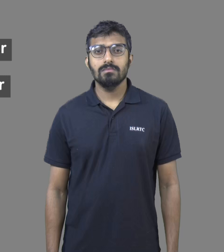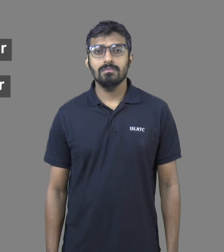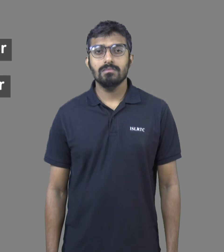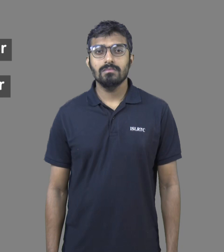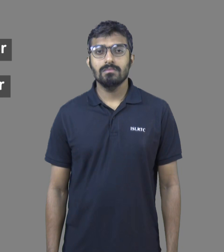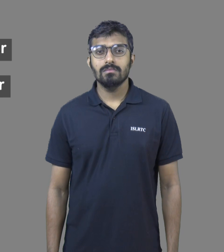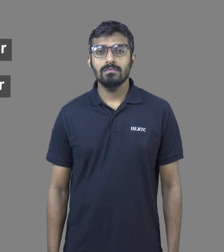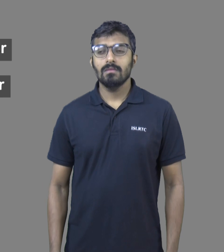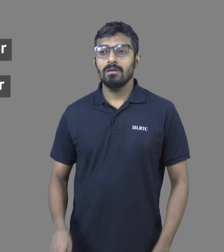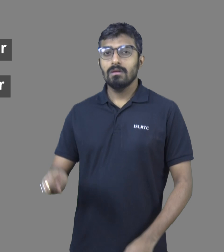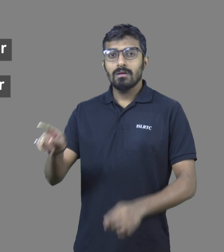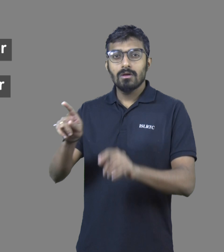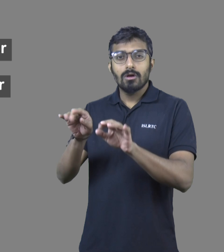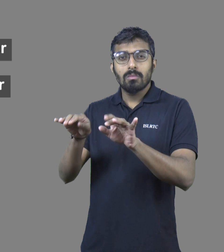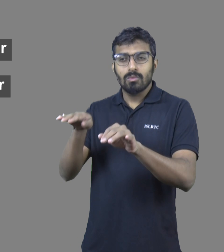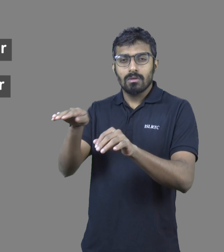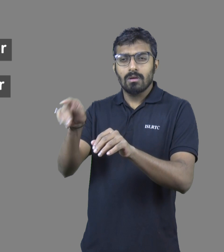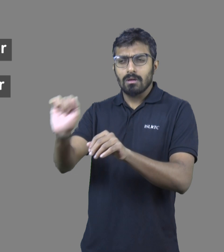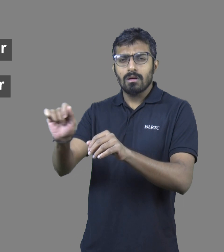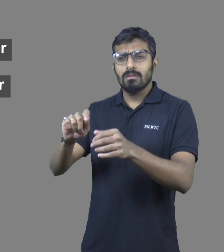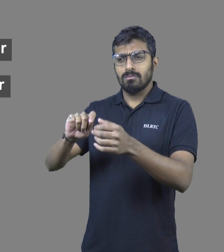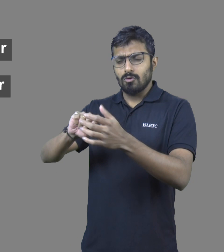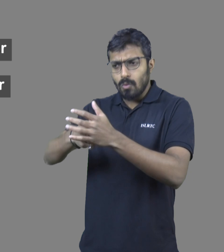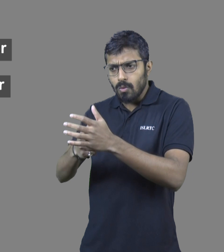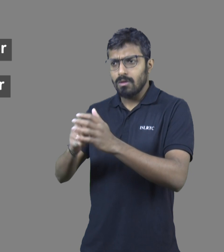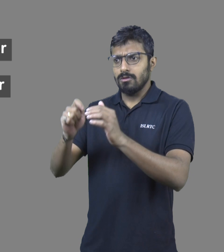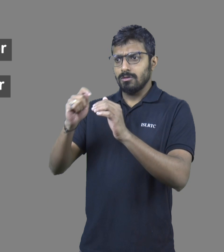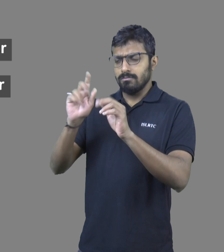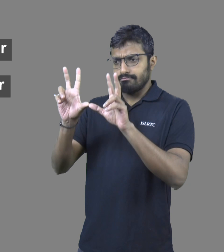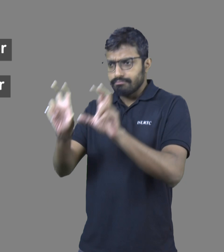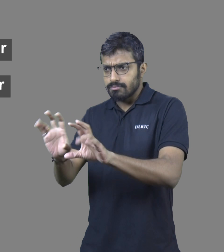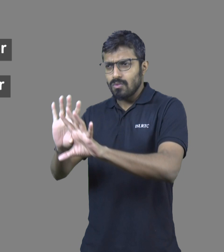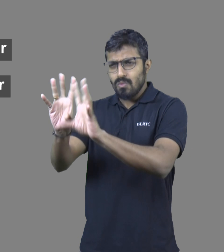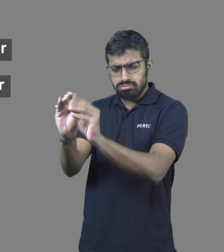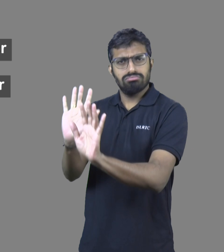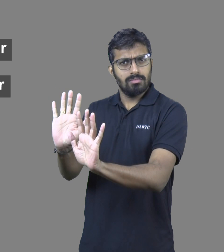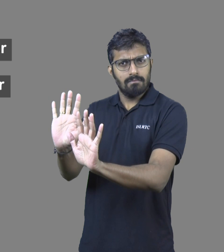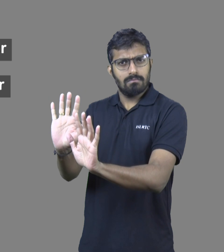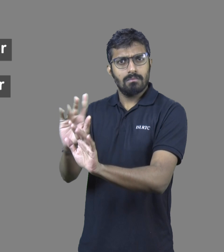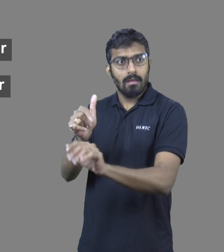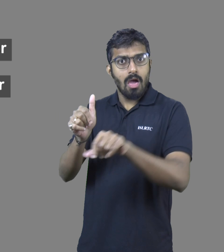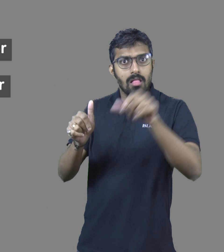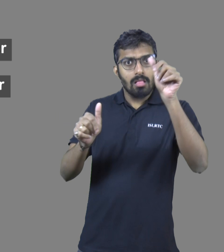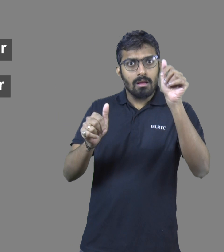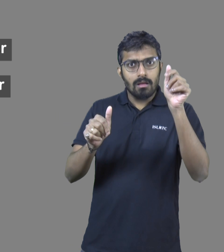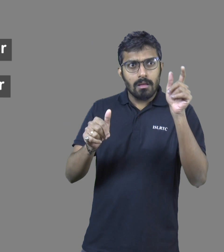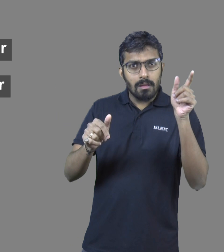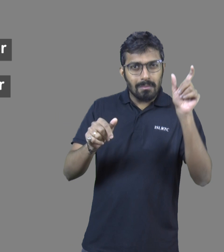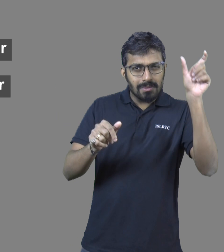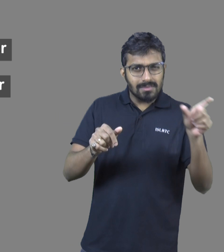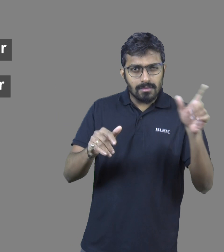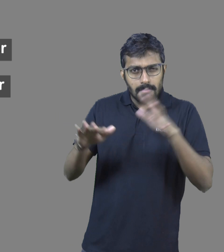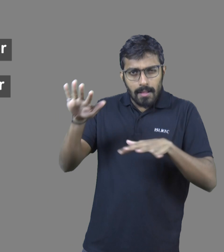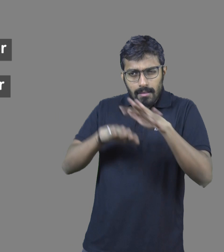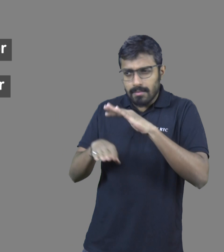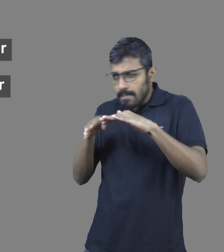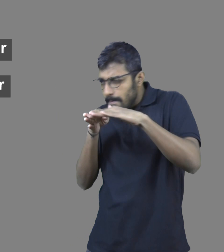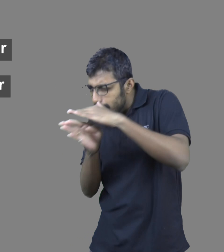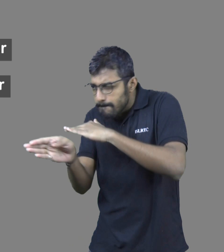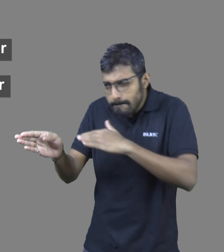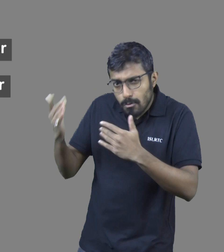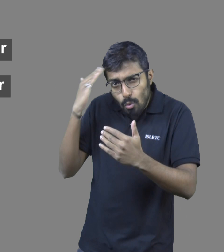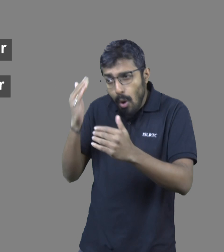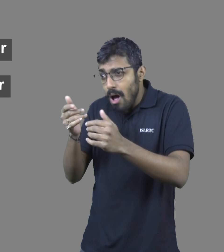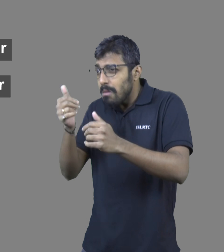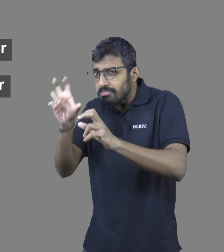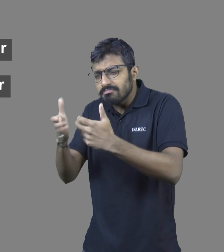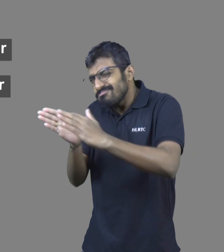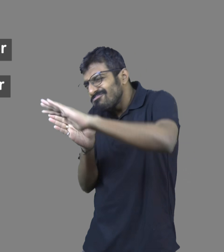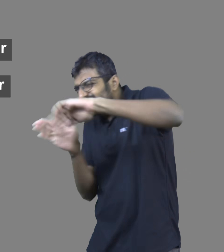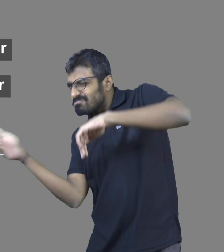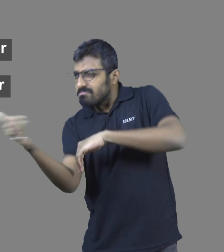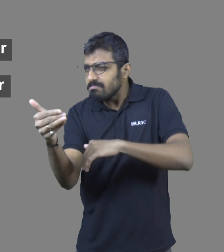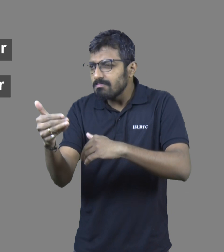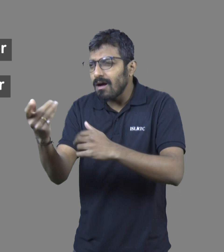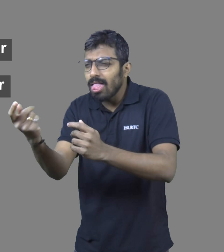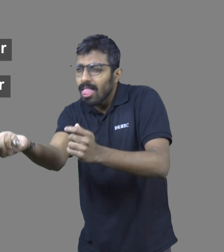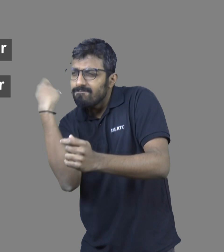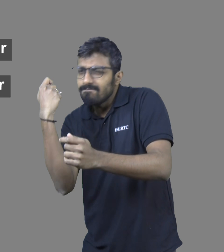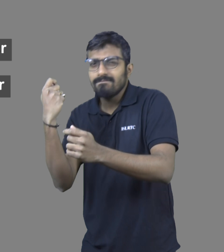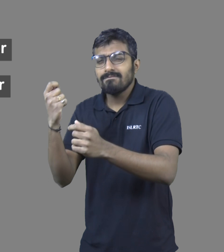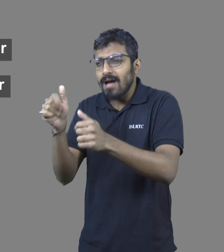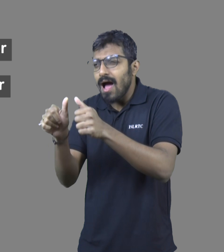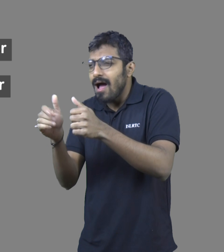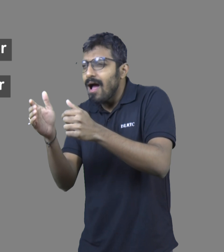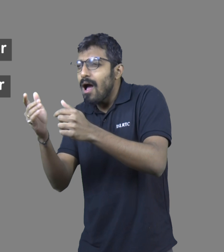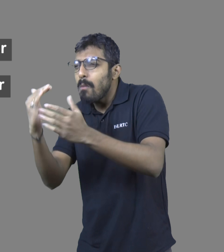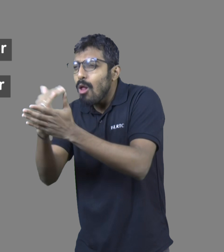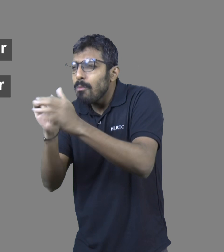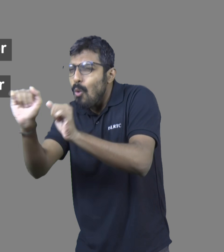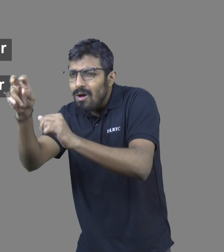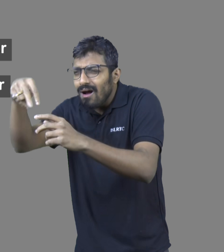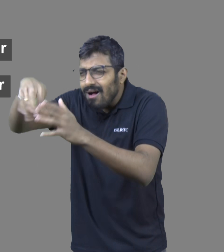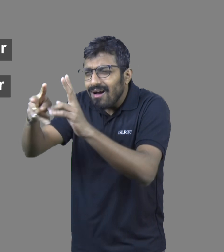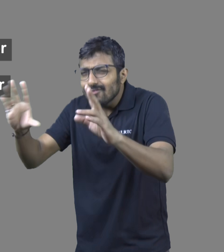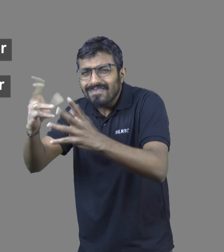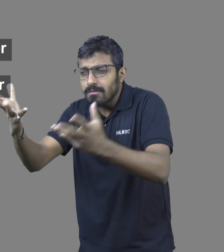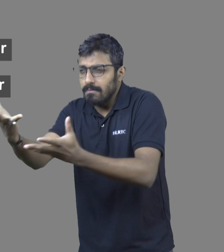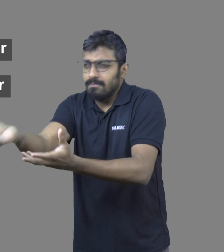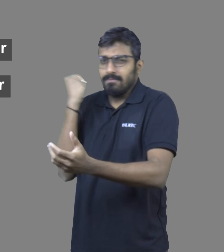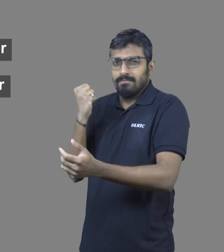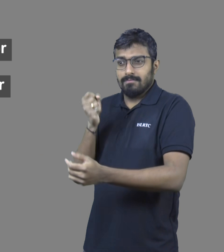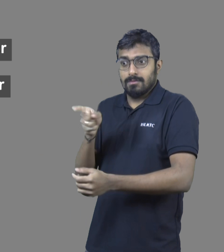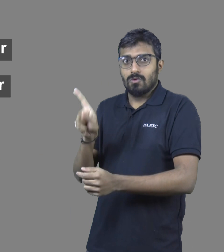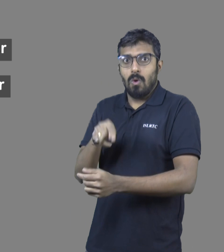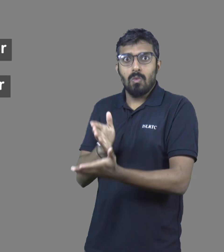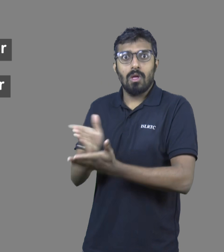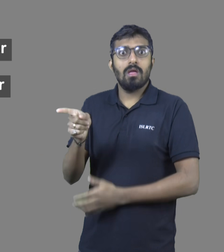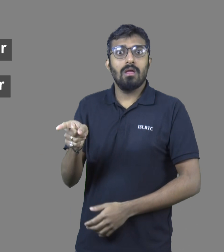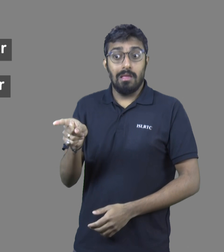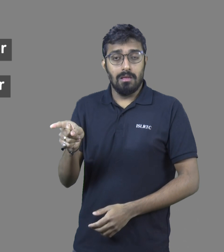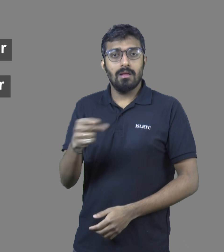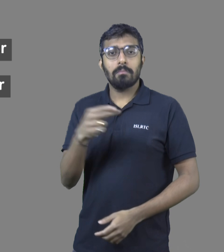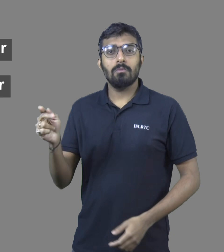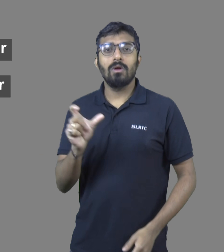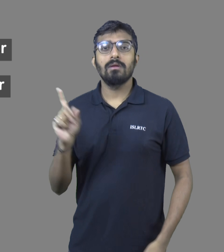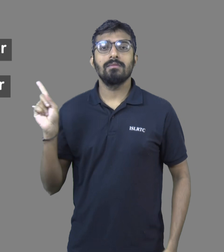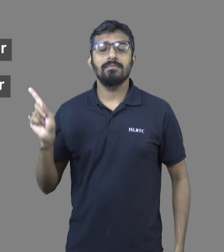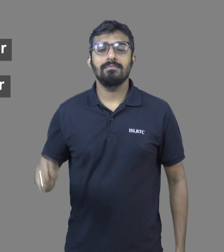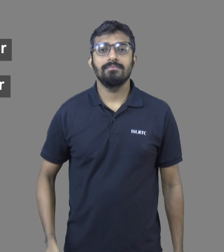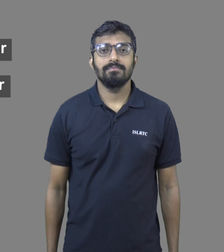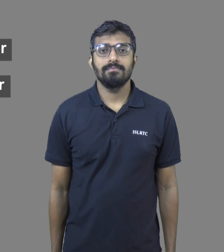Backdoor or Trapdoor